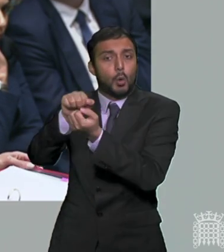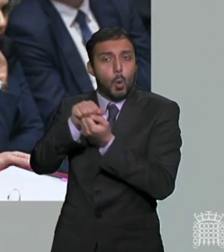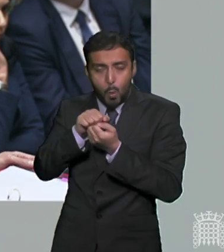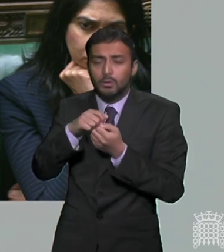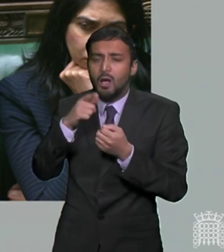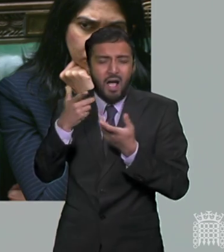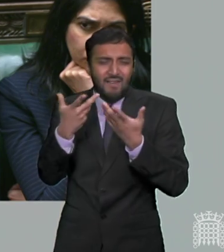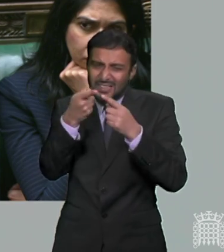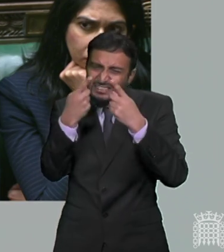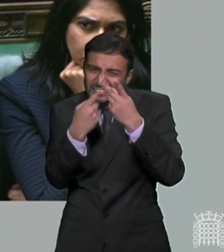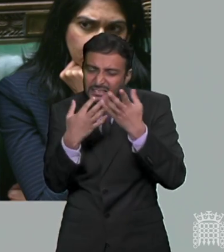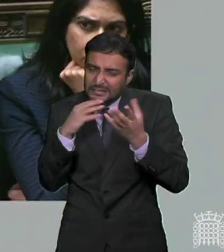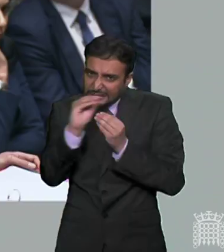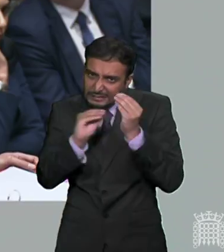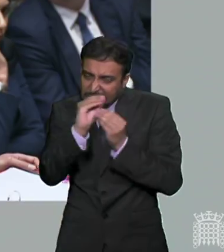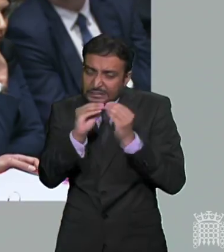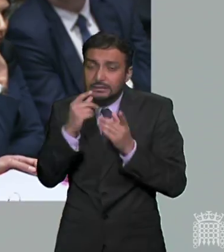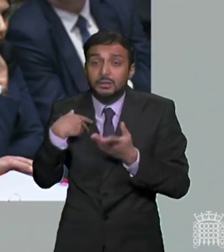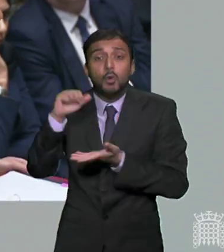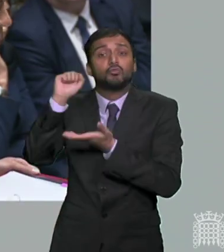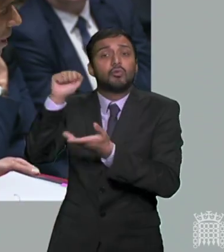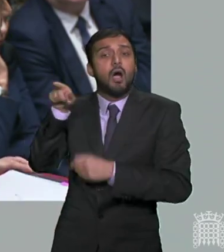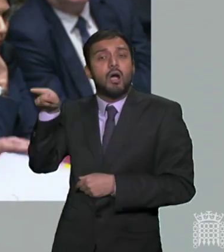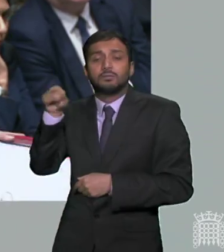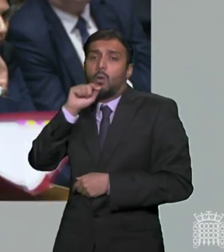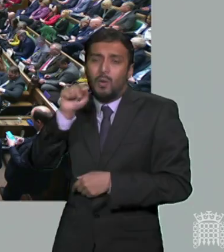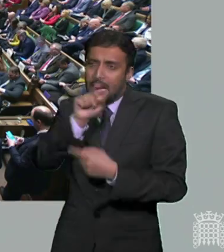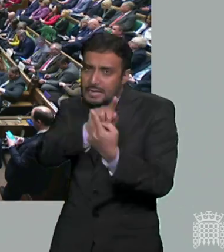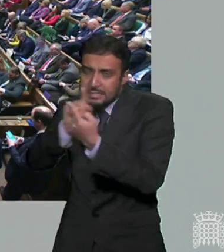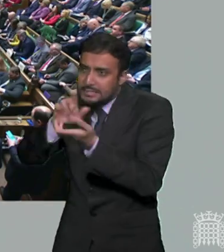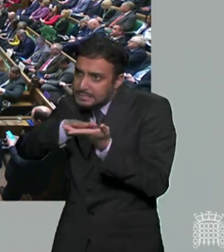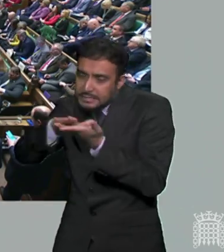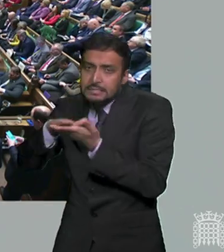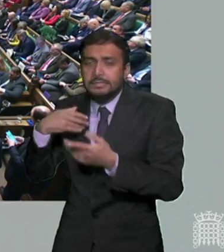We will continue to do all we can to support those homeowners who are struggling with their payments.